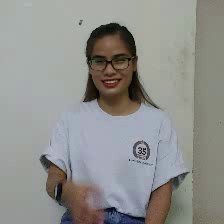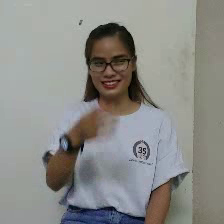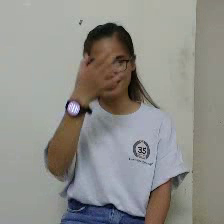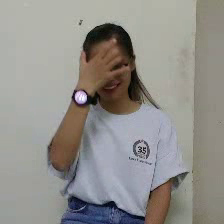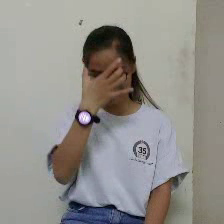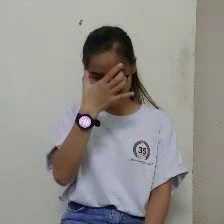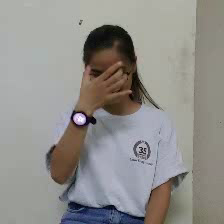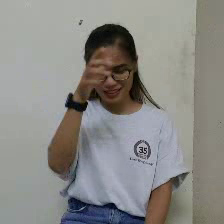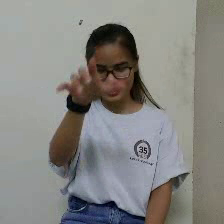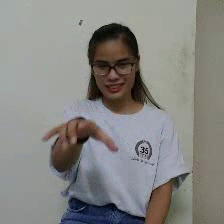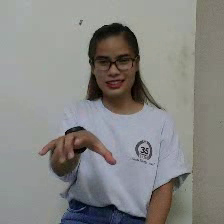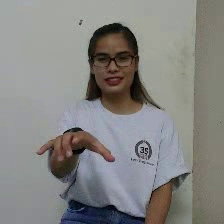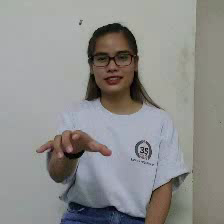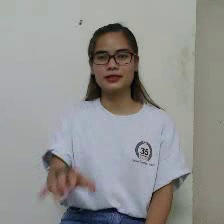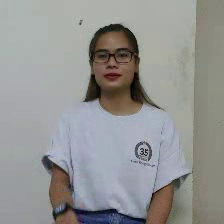Áp dụng